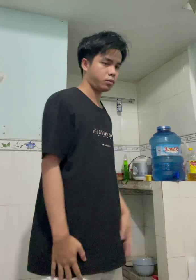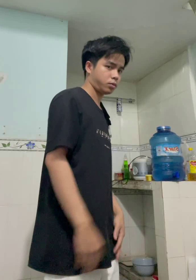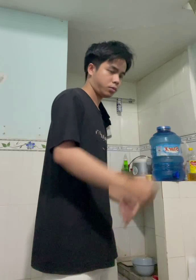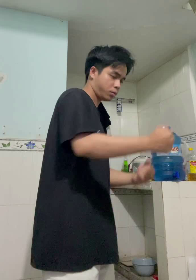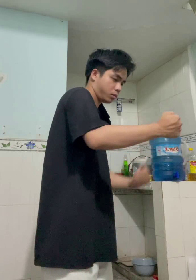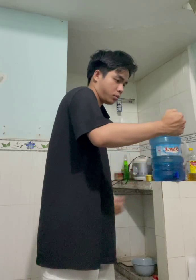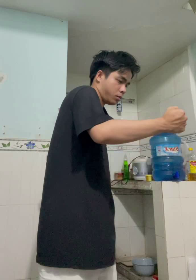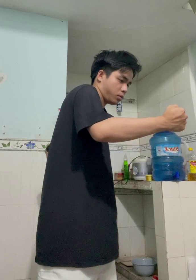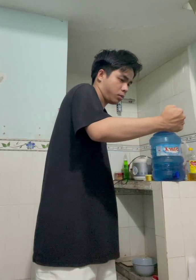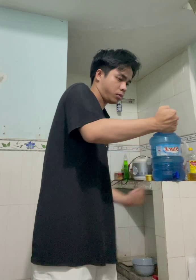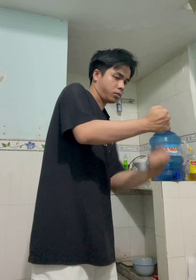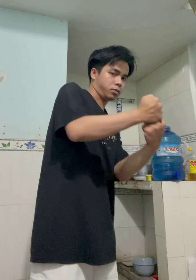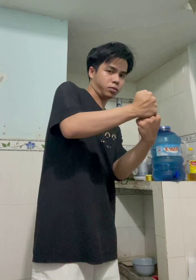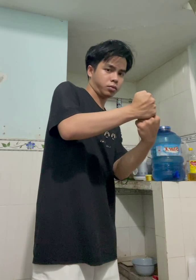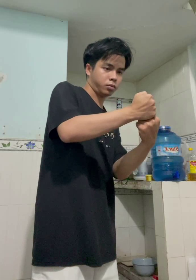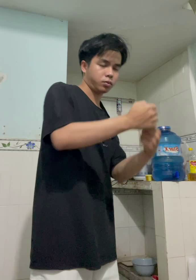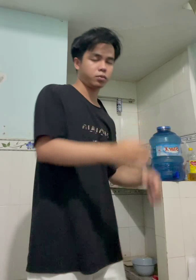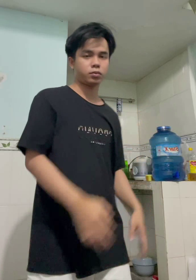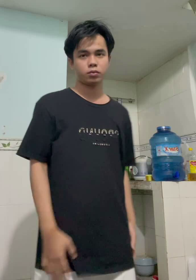ho tro